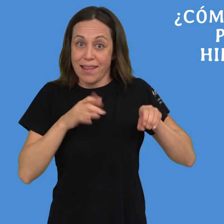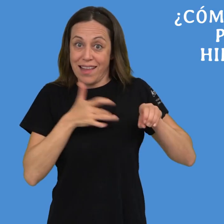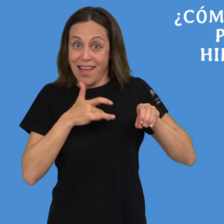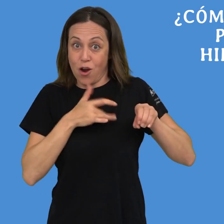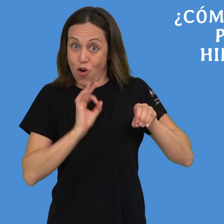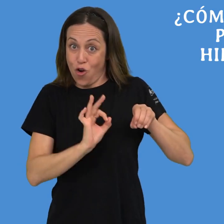corazón